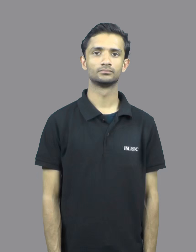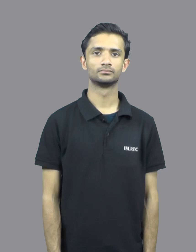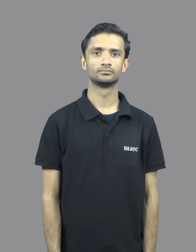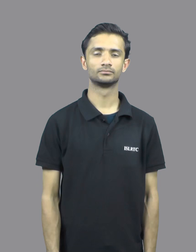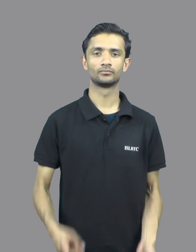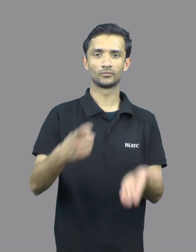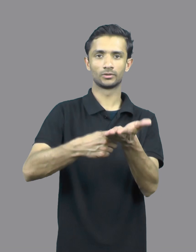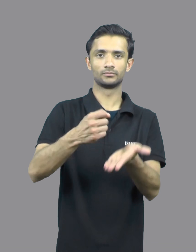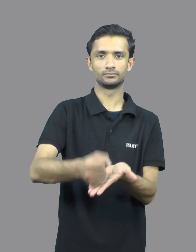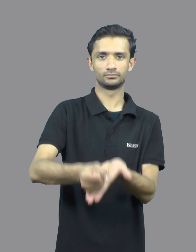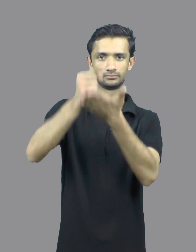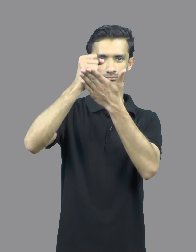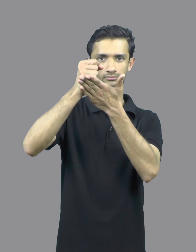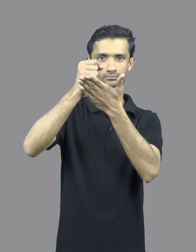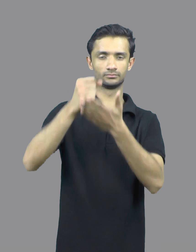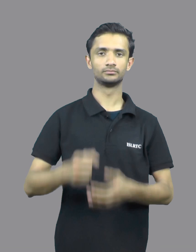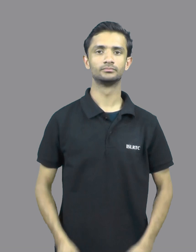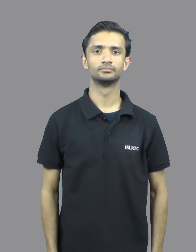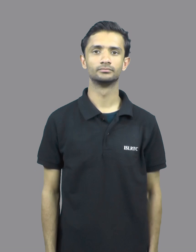Rehabilitation